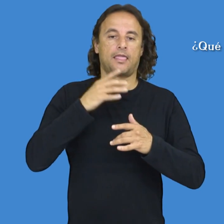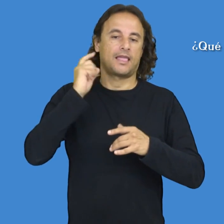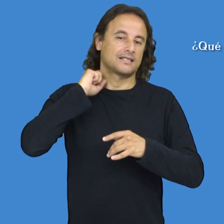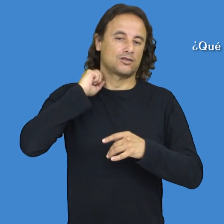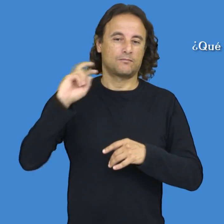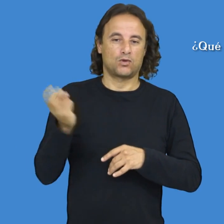meningitis